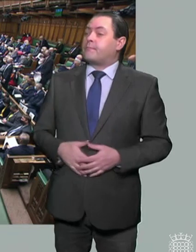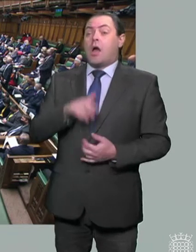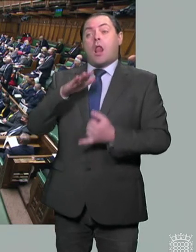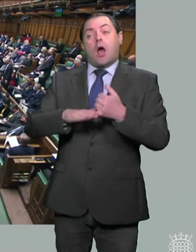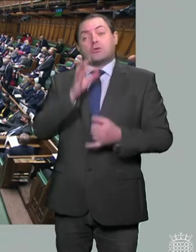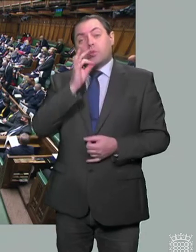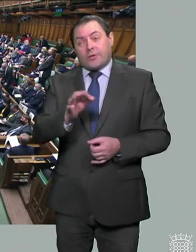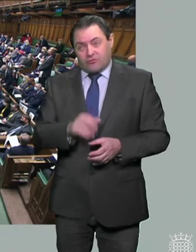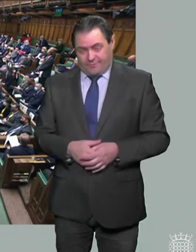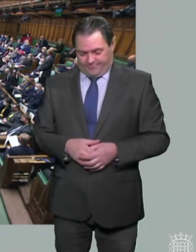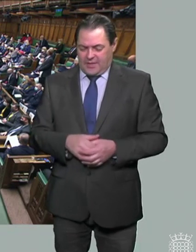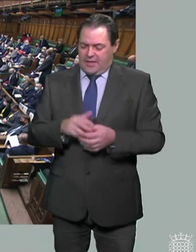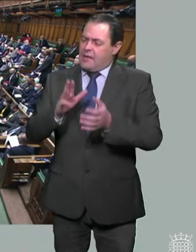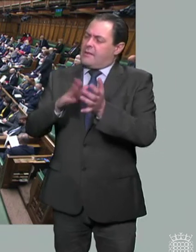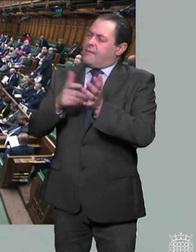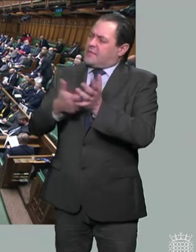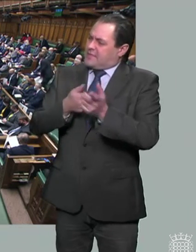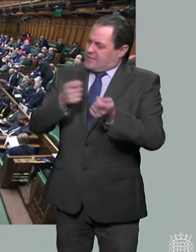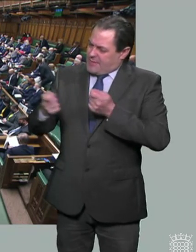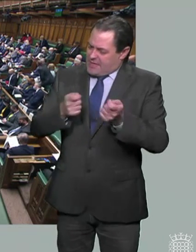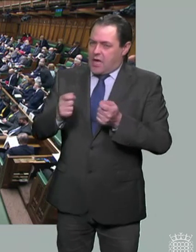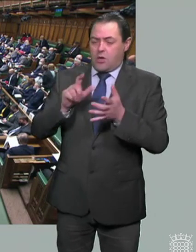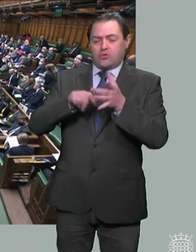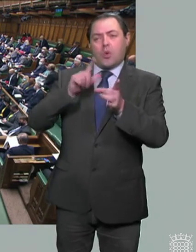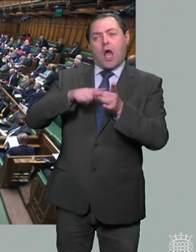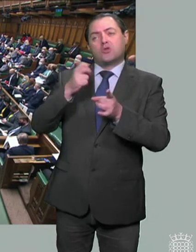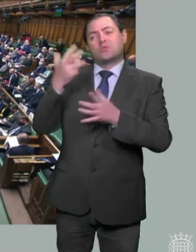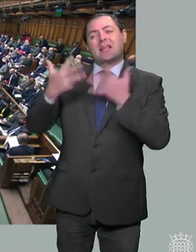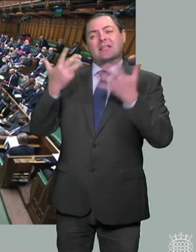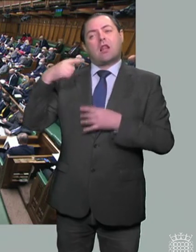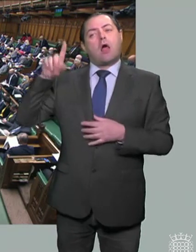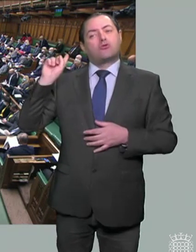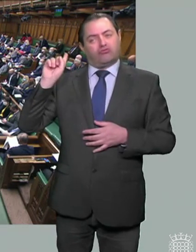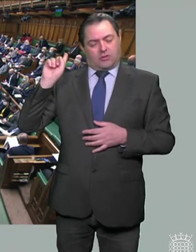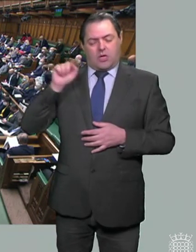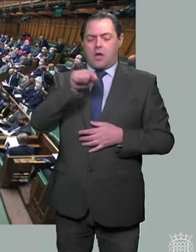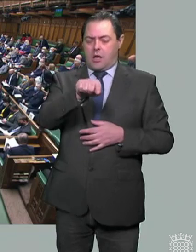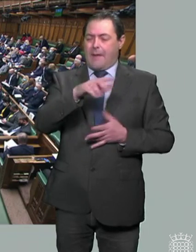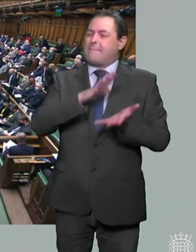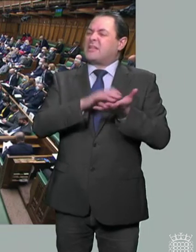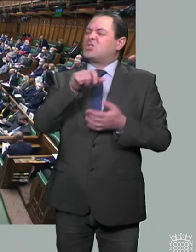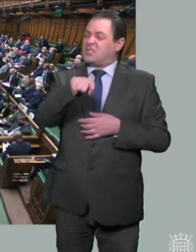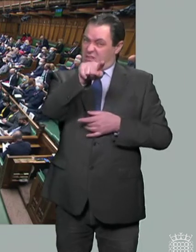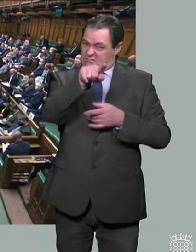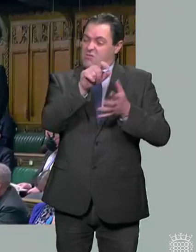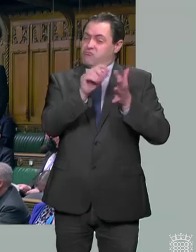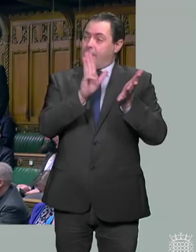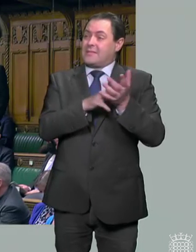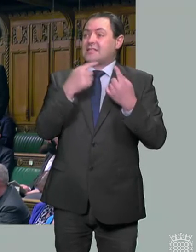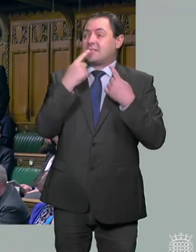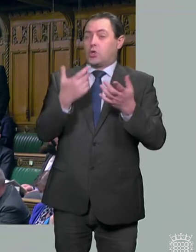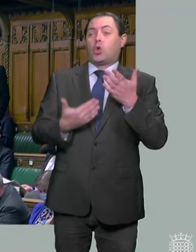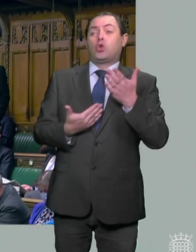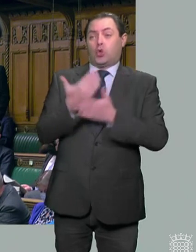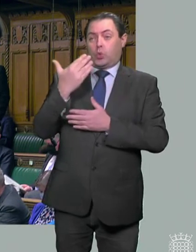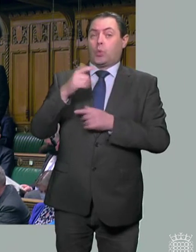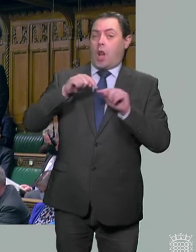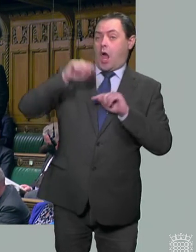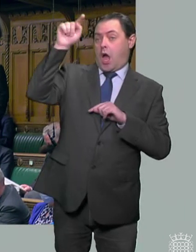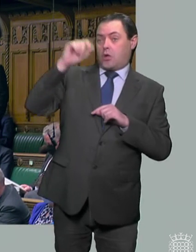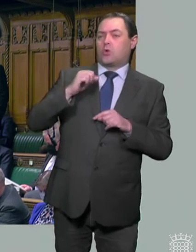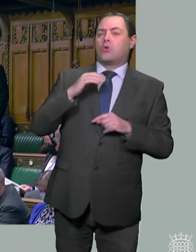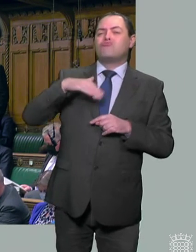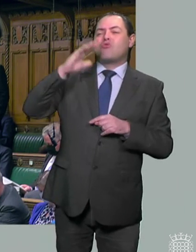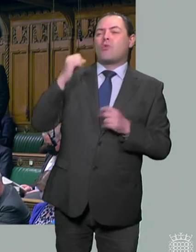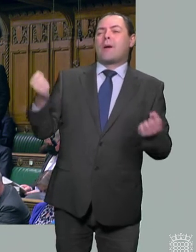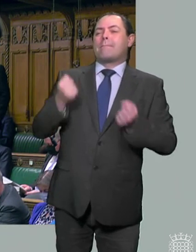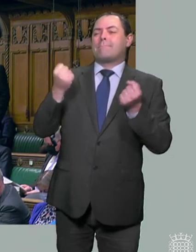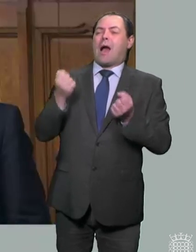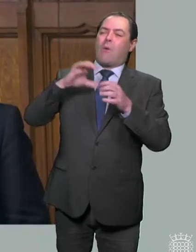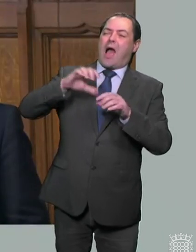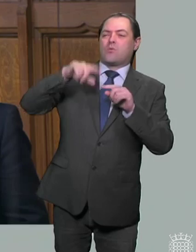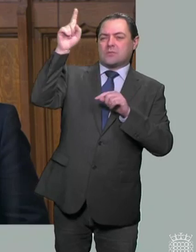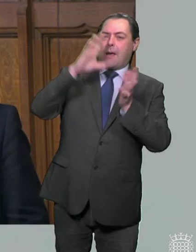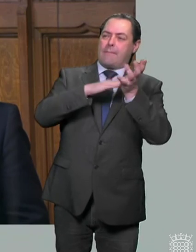In July 2019, I was in Manchester when the Prime Minister committed to building a new line, Northern Powerhouse Rail, between Manchester and Leeds.